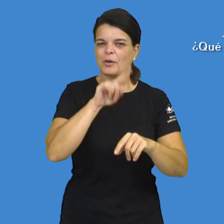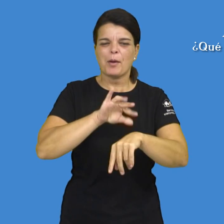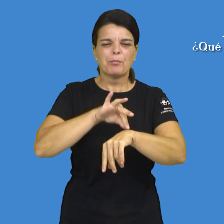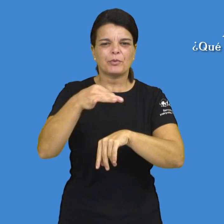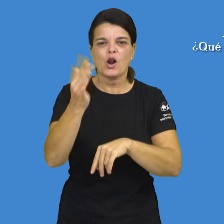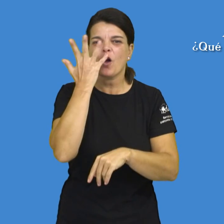enfermo